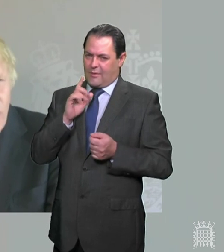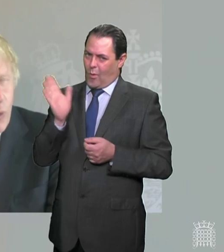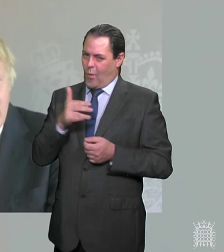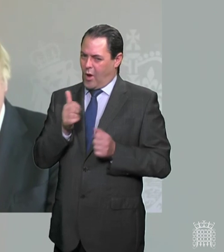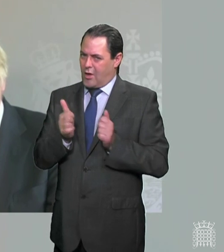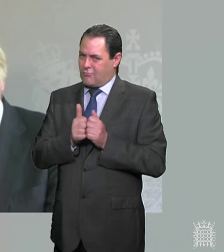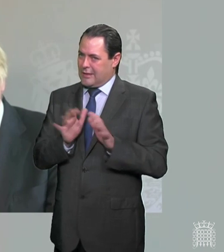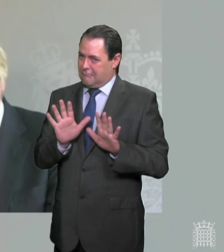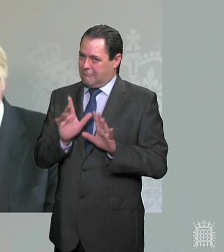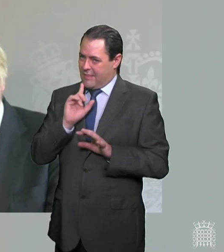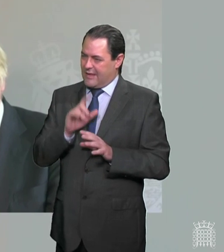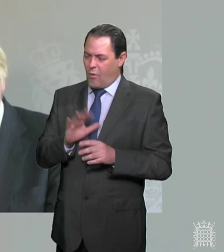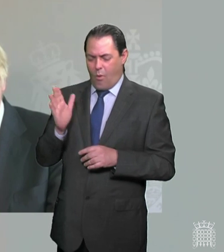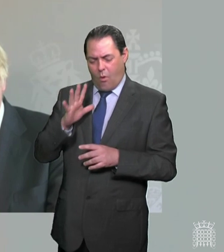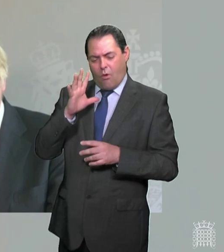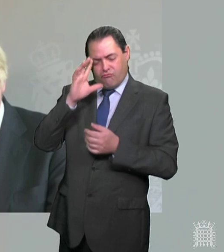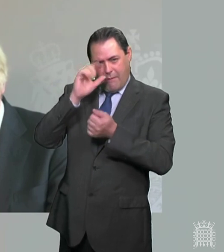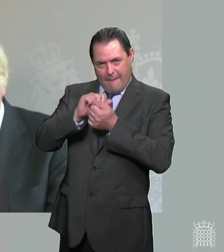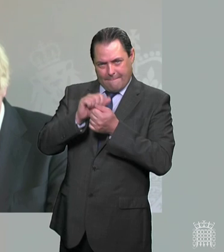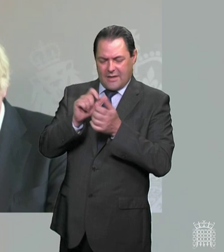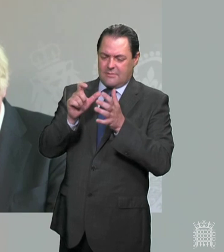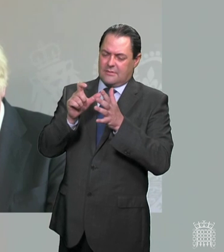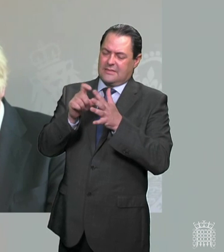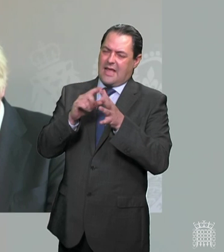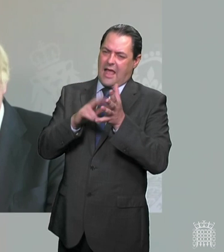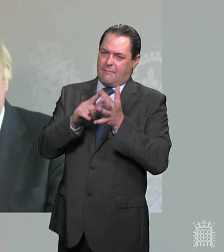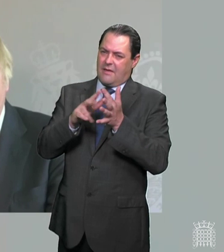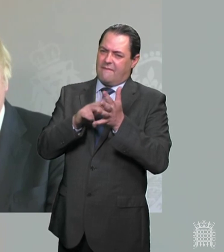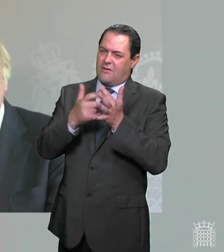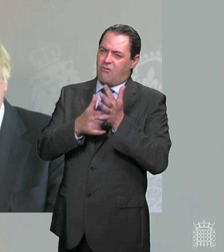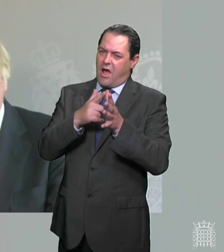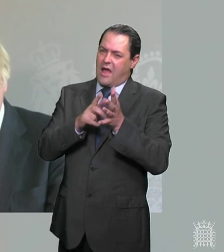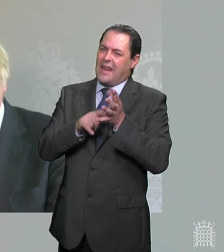We all remember and love the songs of Dame Vera Lynn.